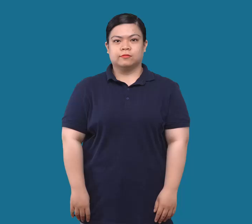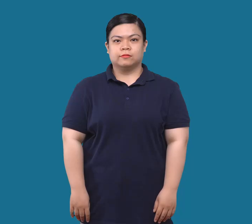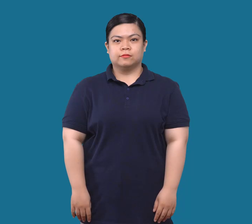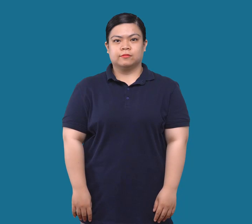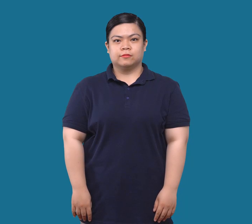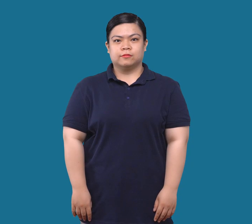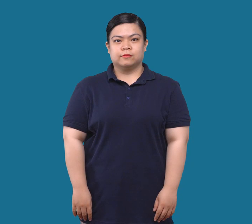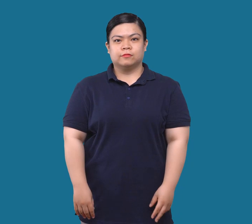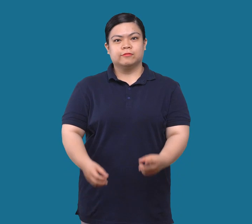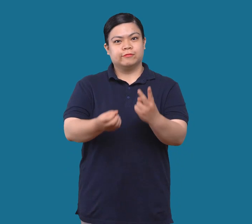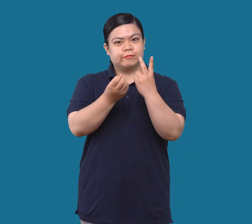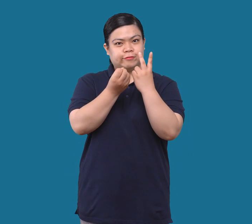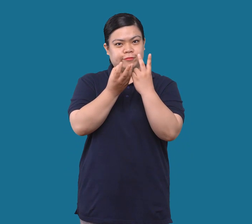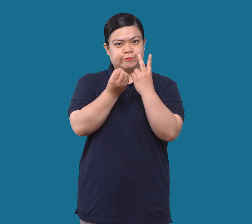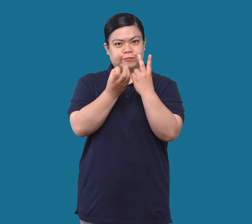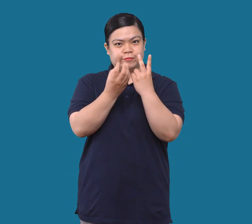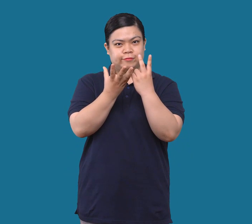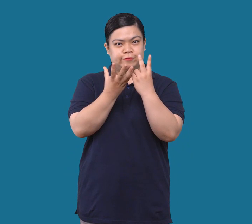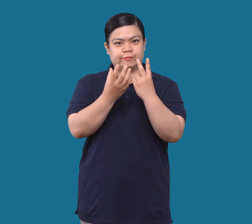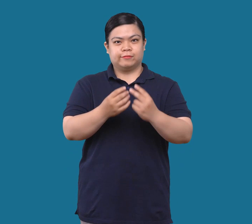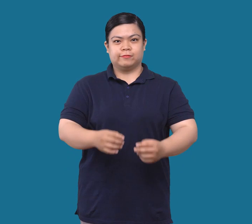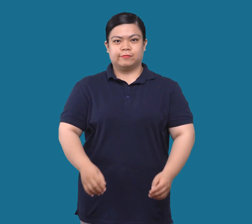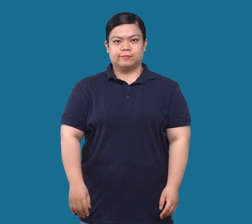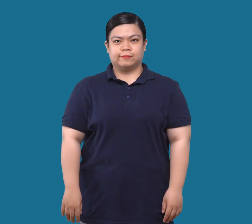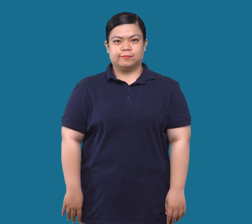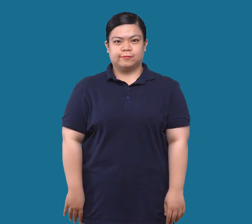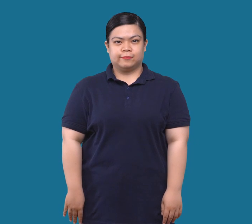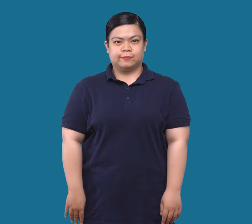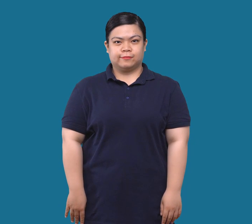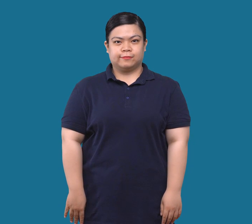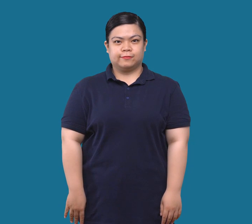số chẵn